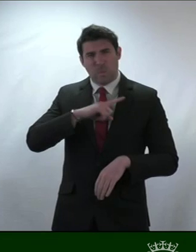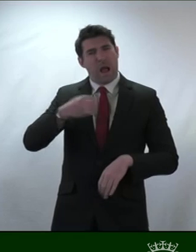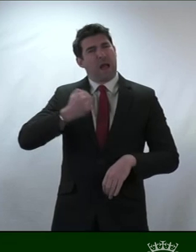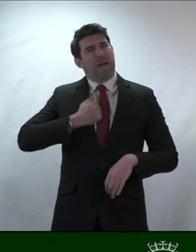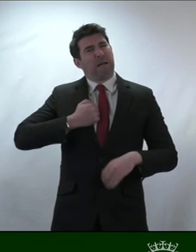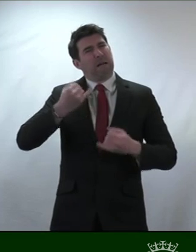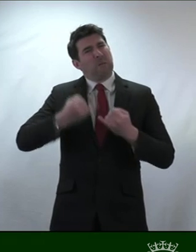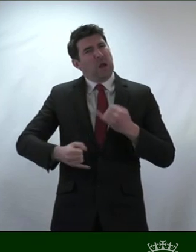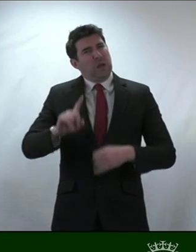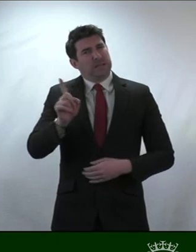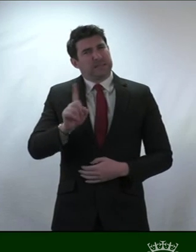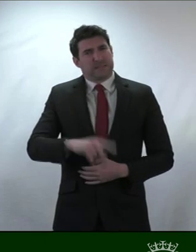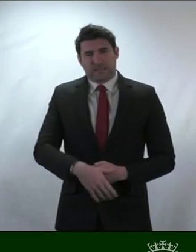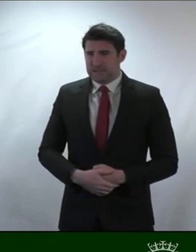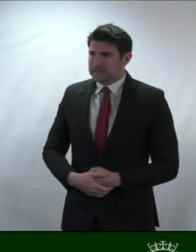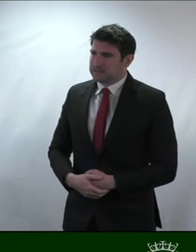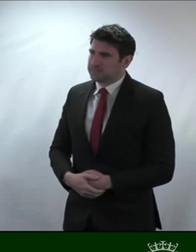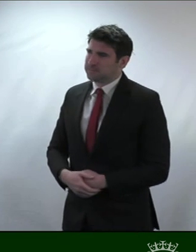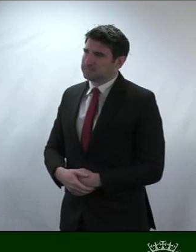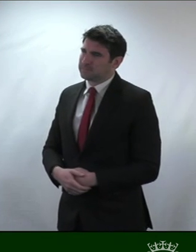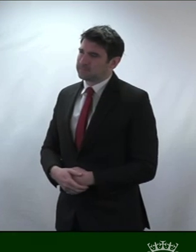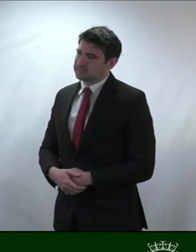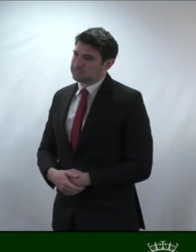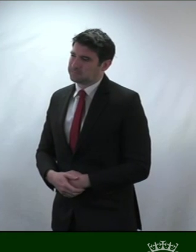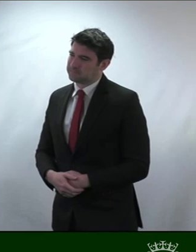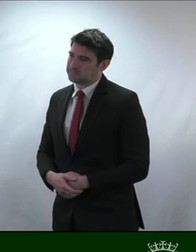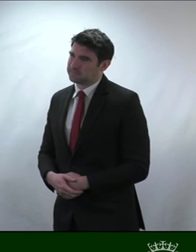The House will have noted the slight change of tune in the right hon.